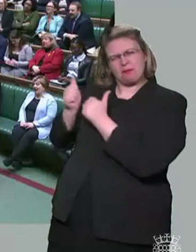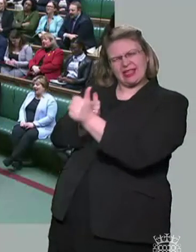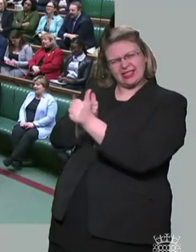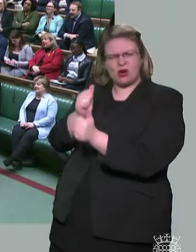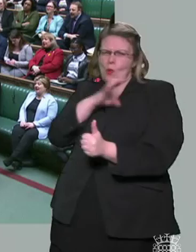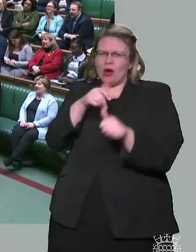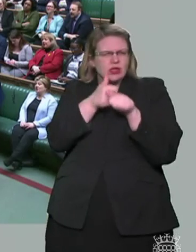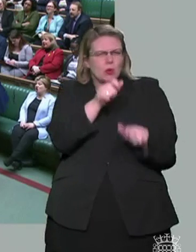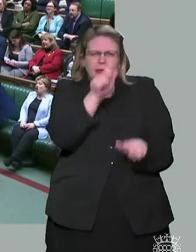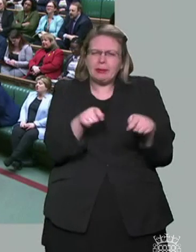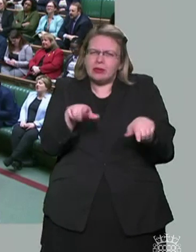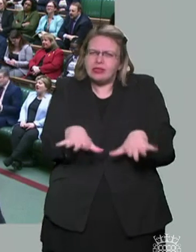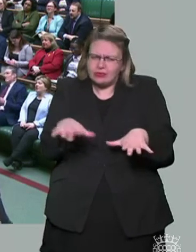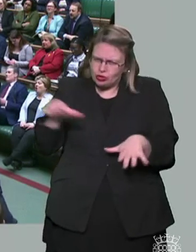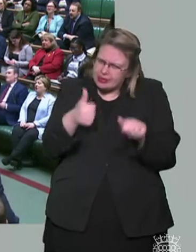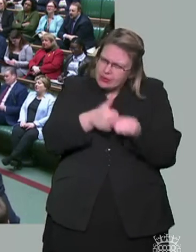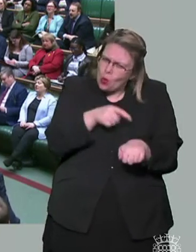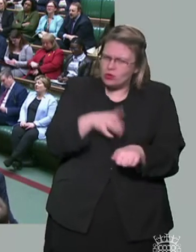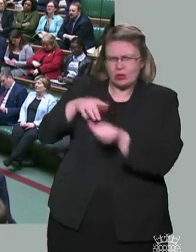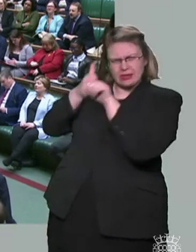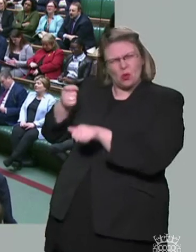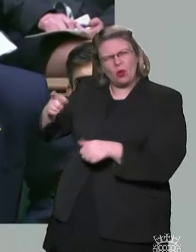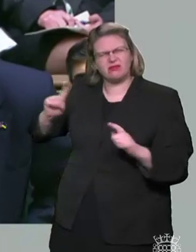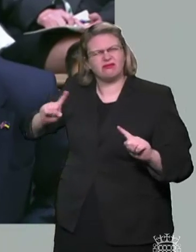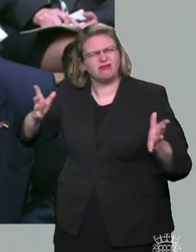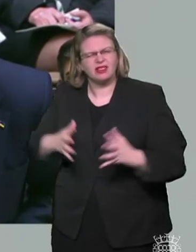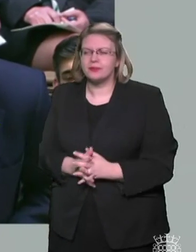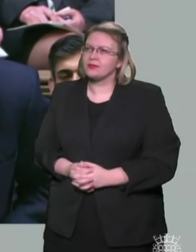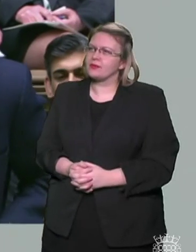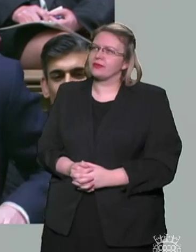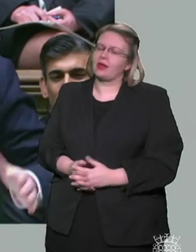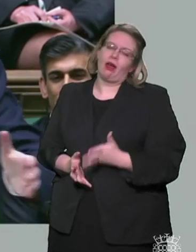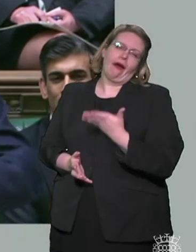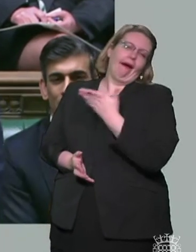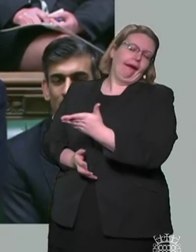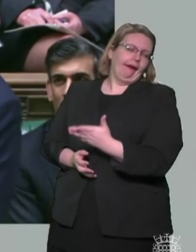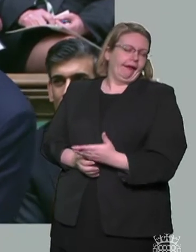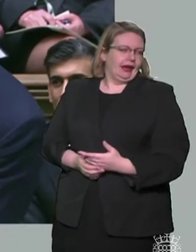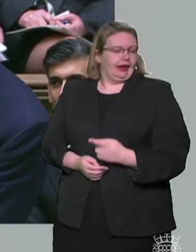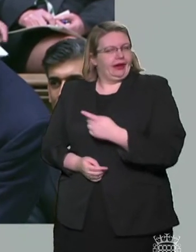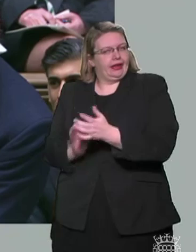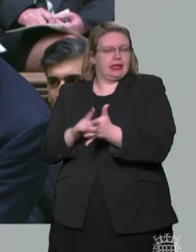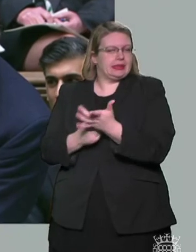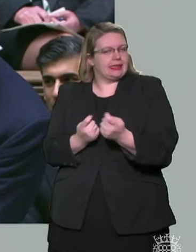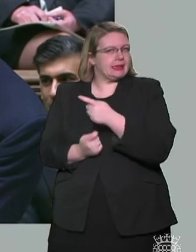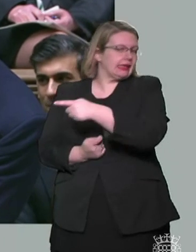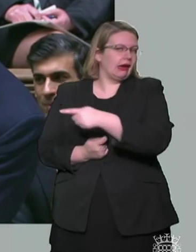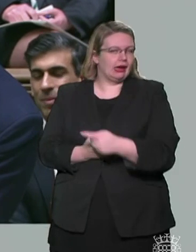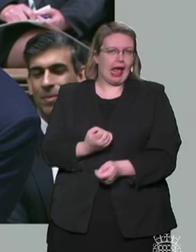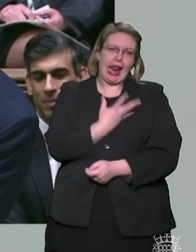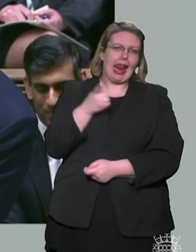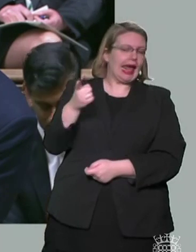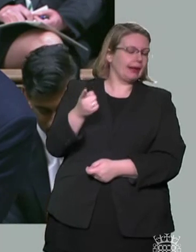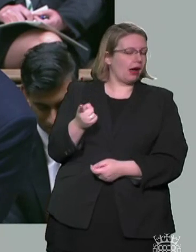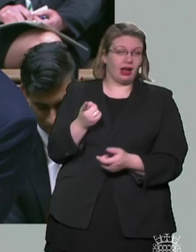That is a classic example of what Labour got wrong during its period in office.